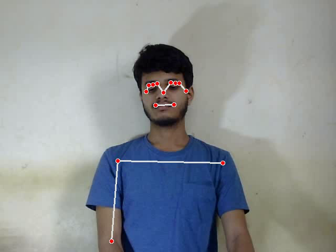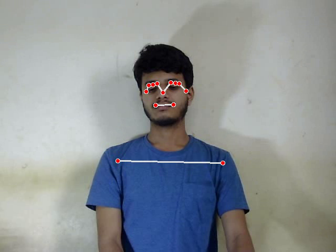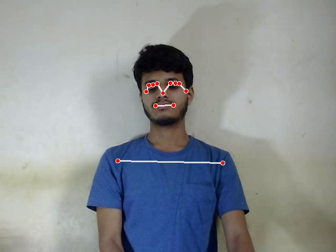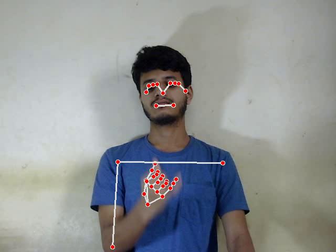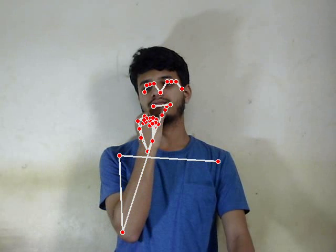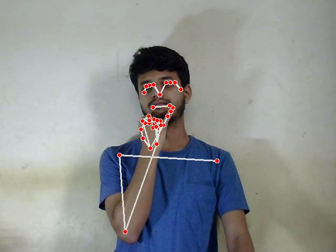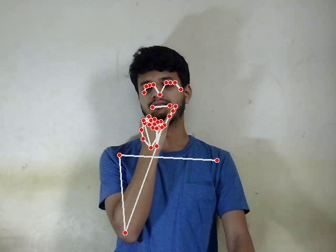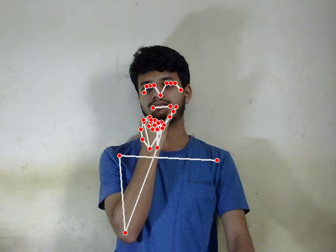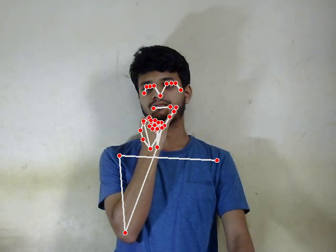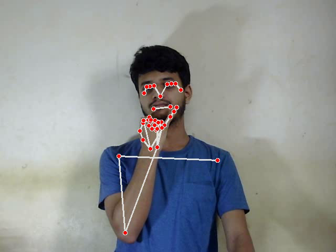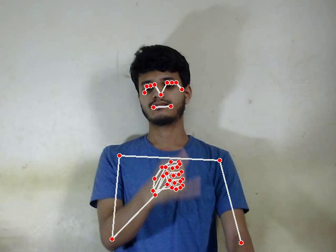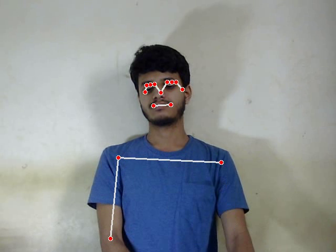wrong